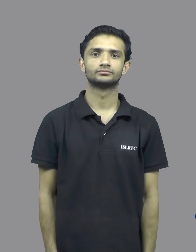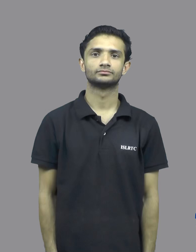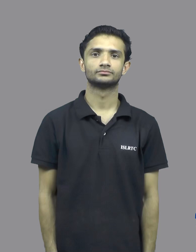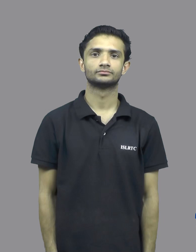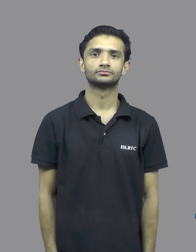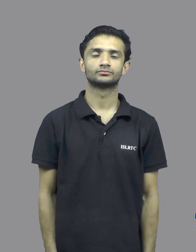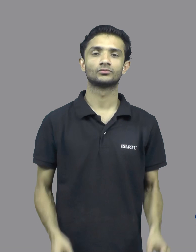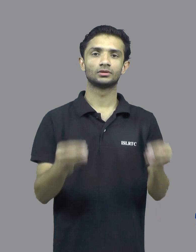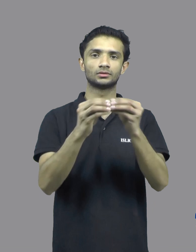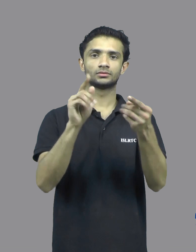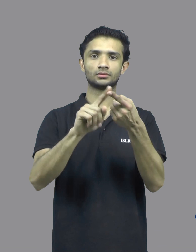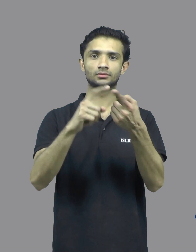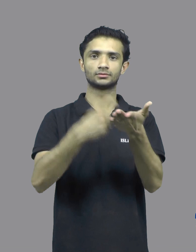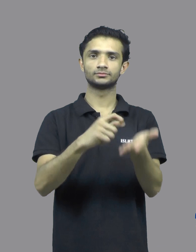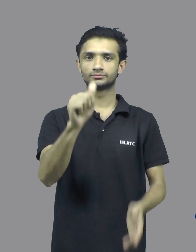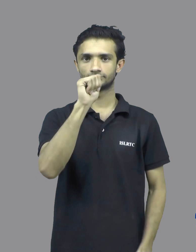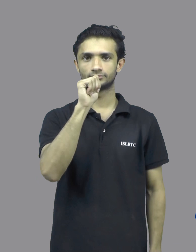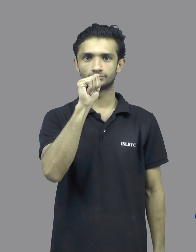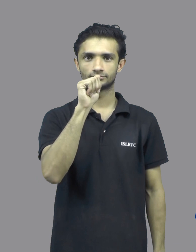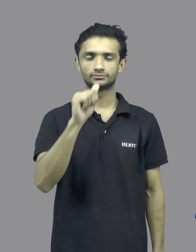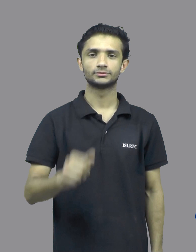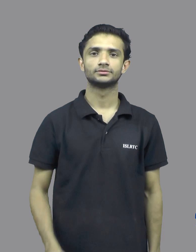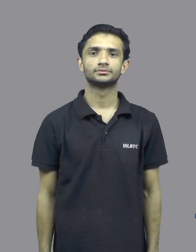Beer